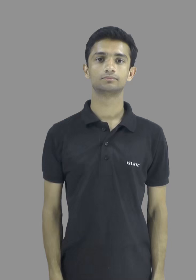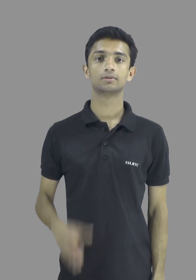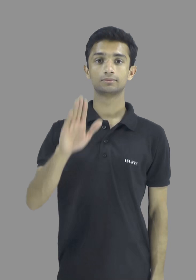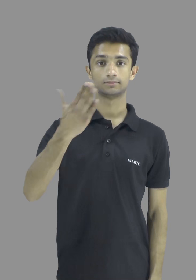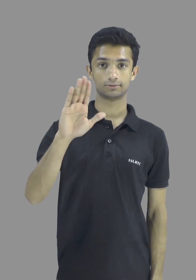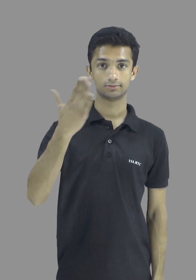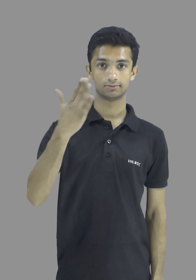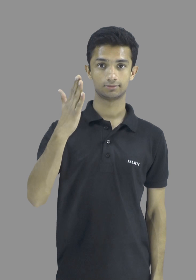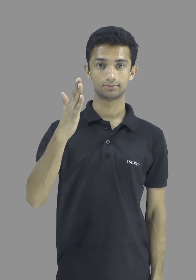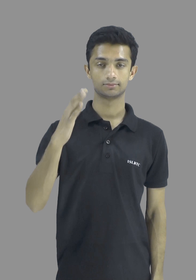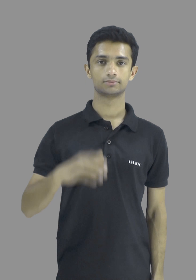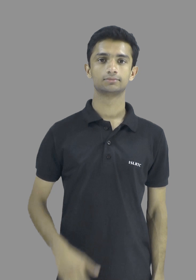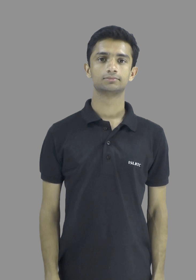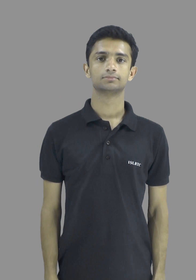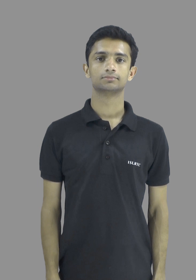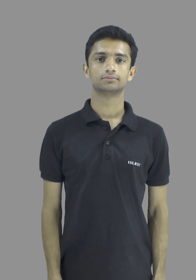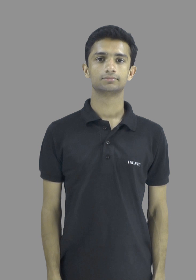Tamil